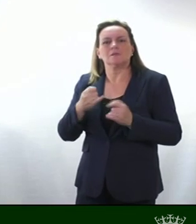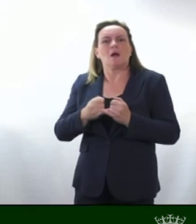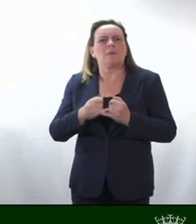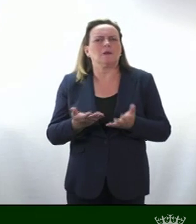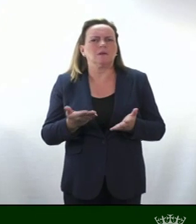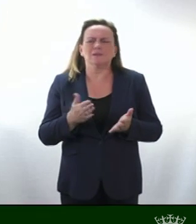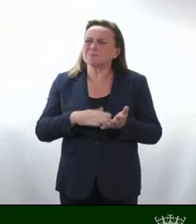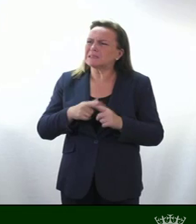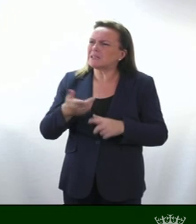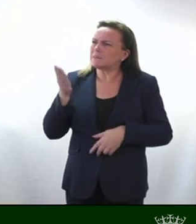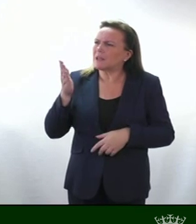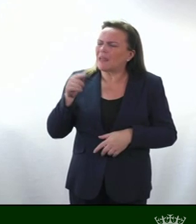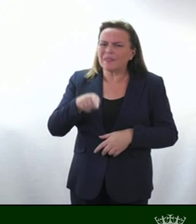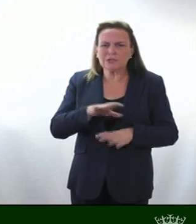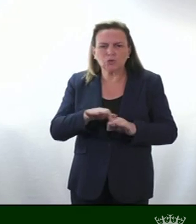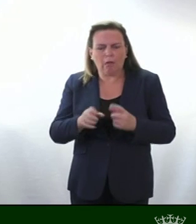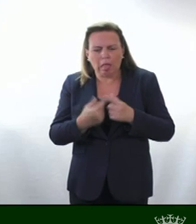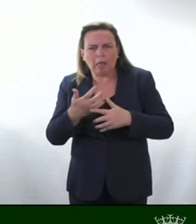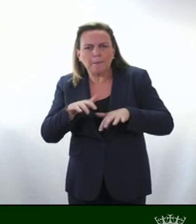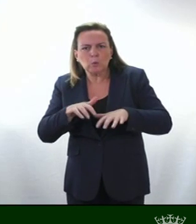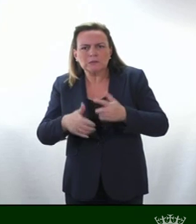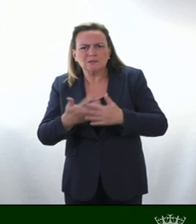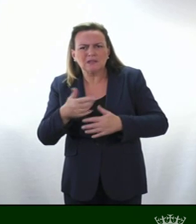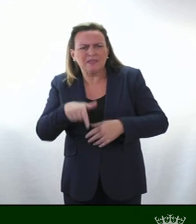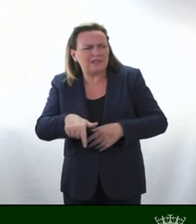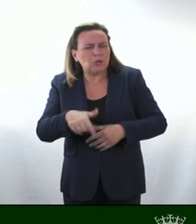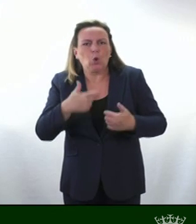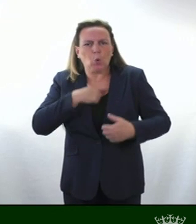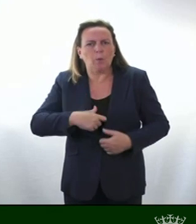This is not just a technical issue; it is a human issue.